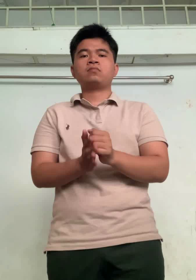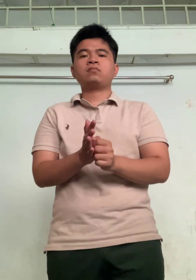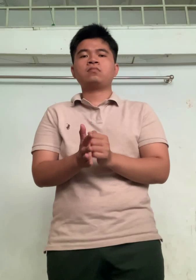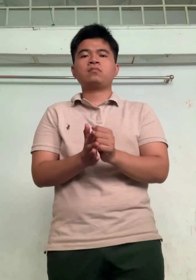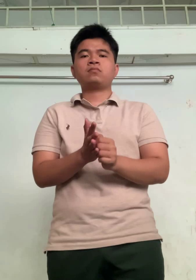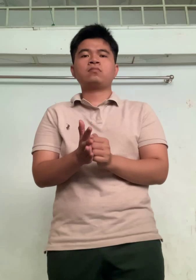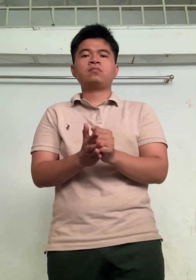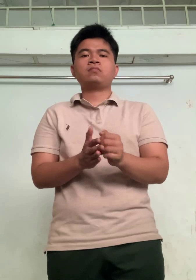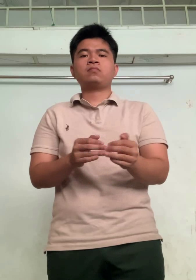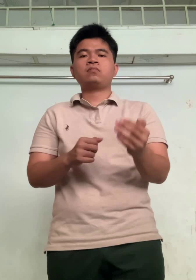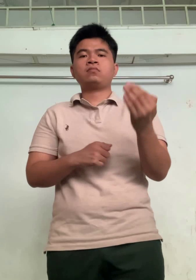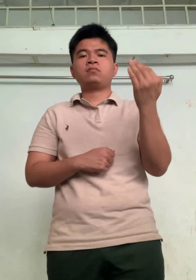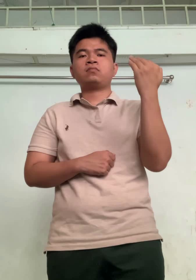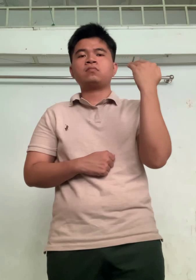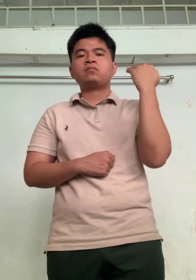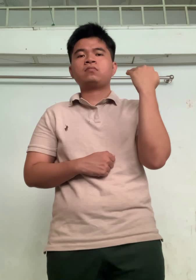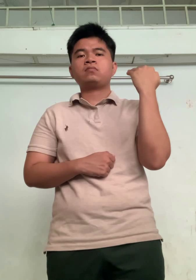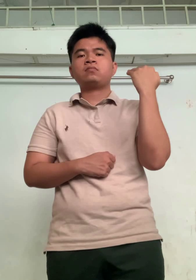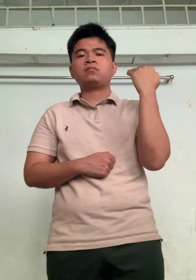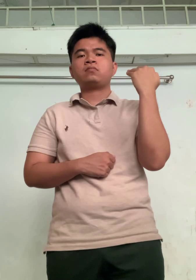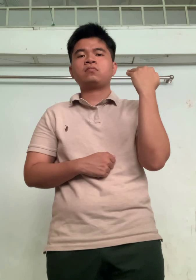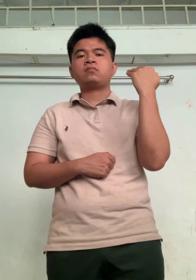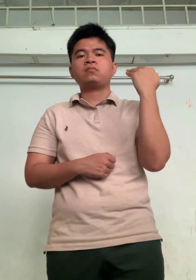thang truoc